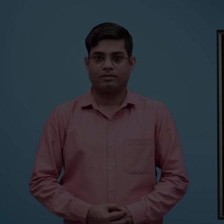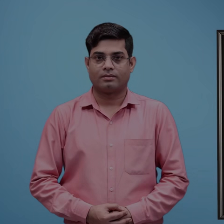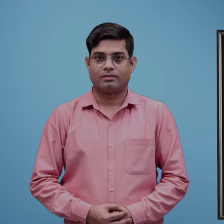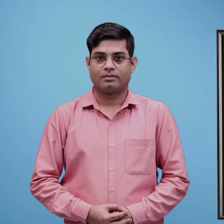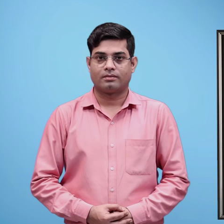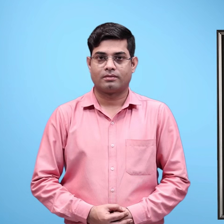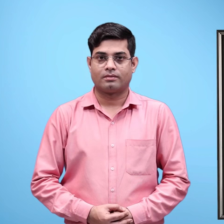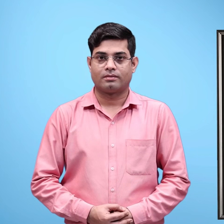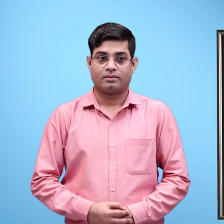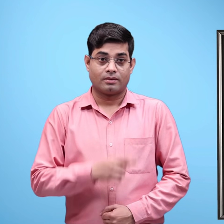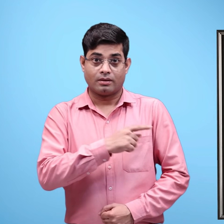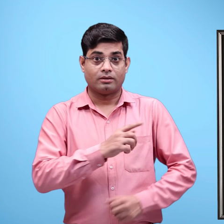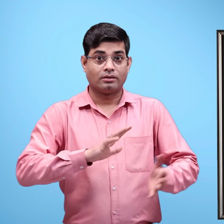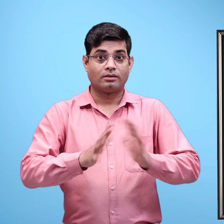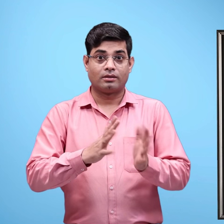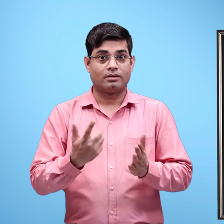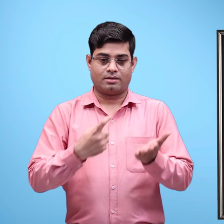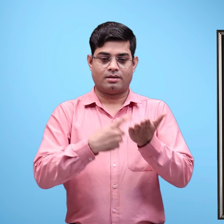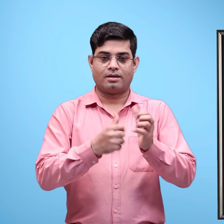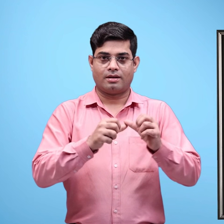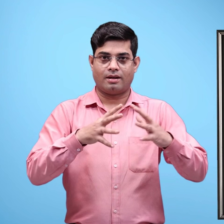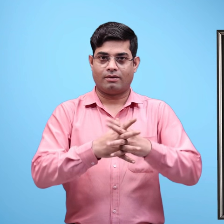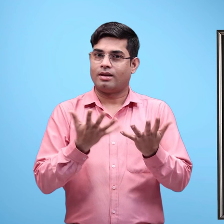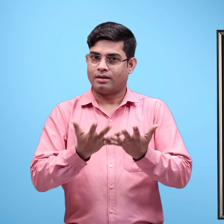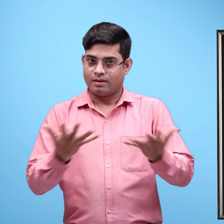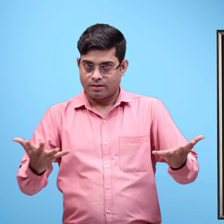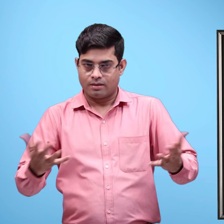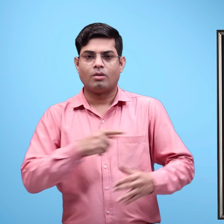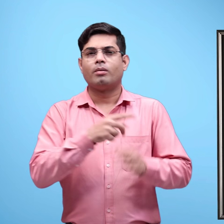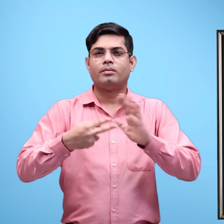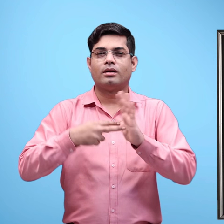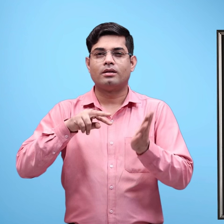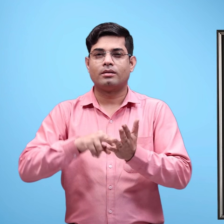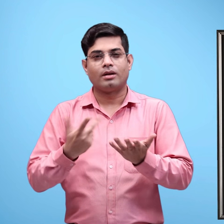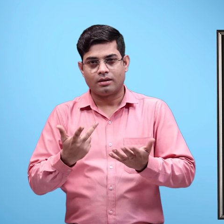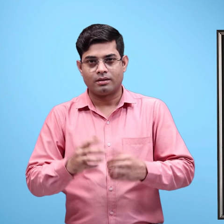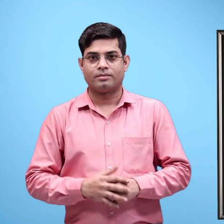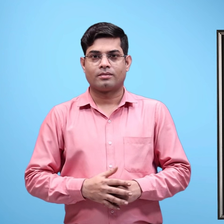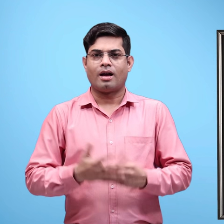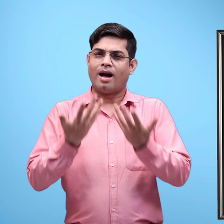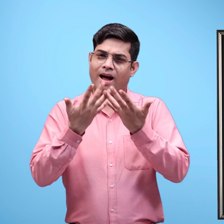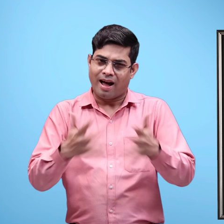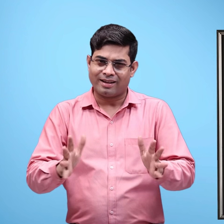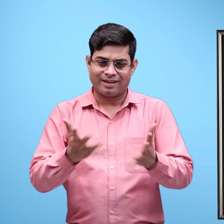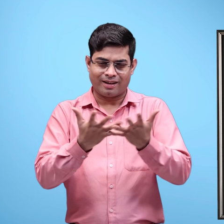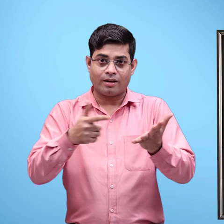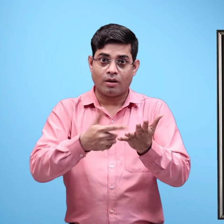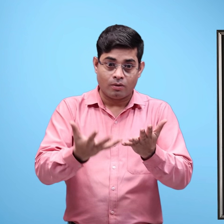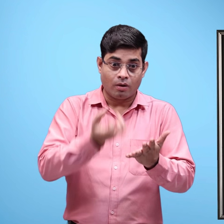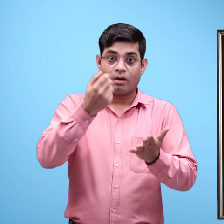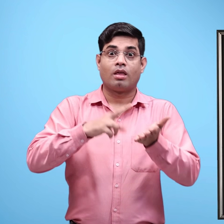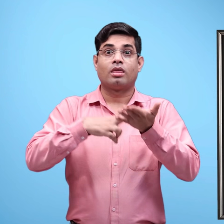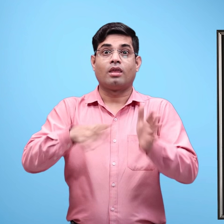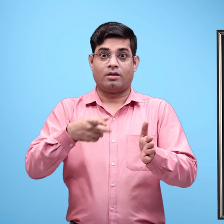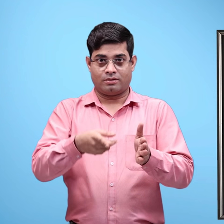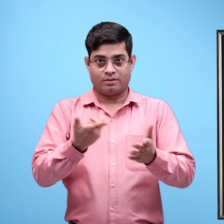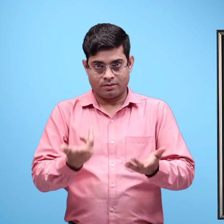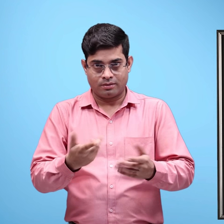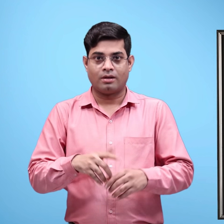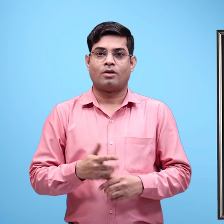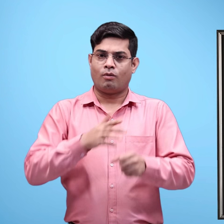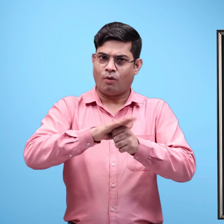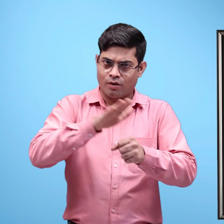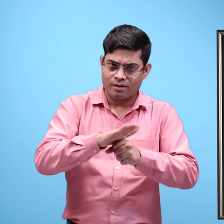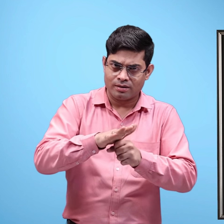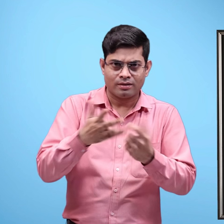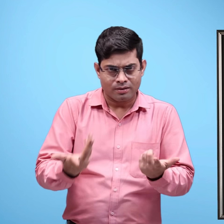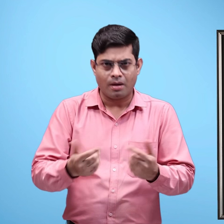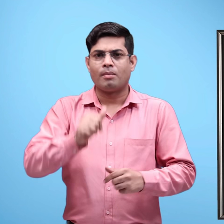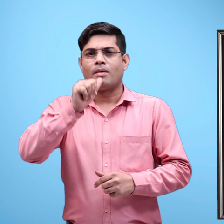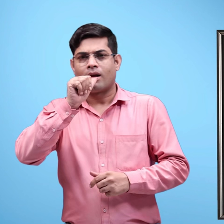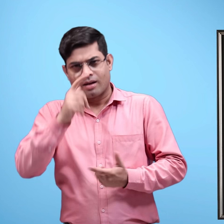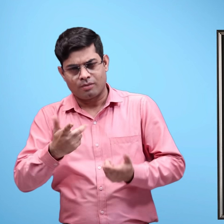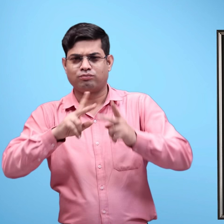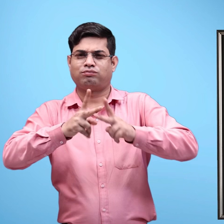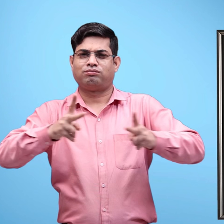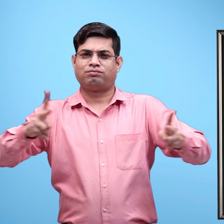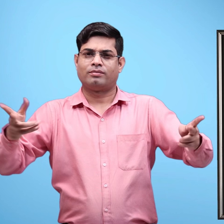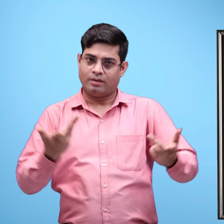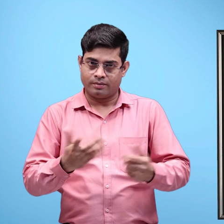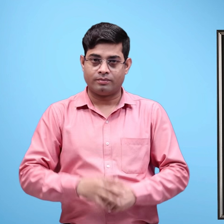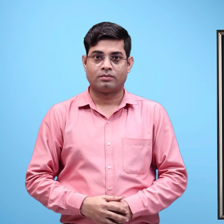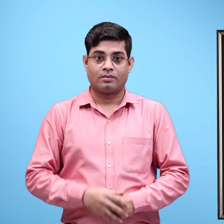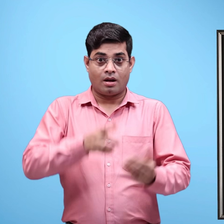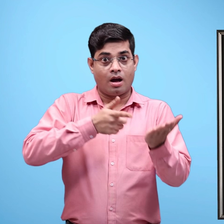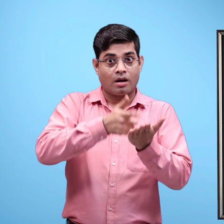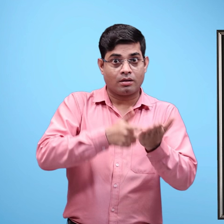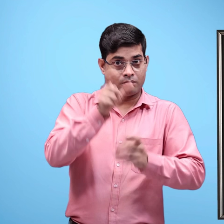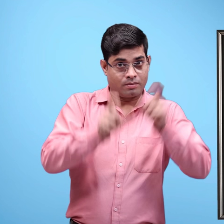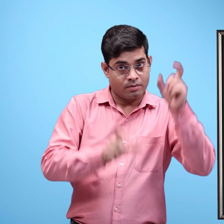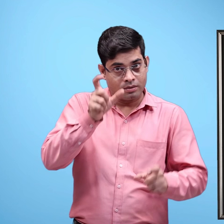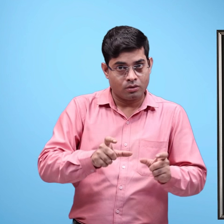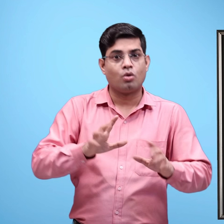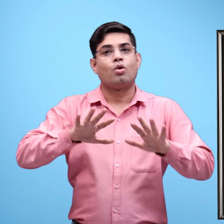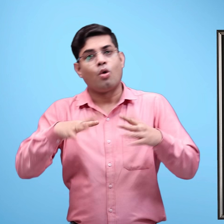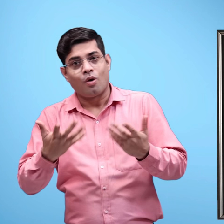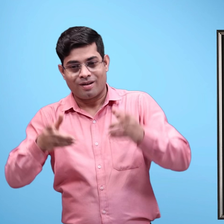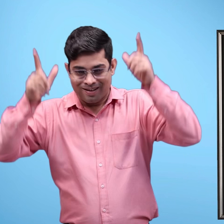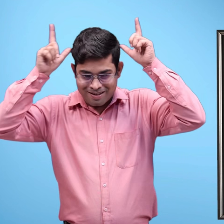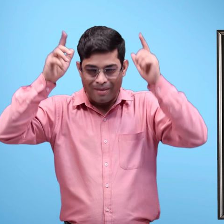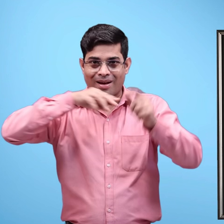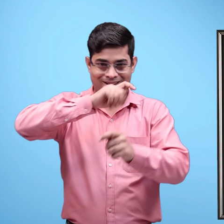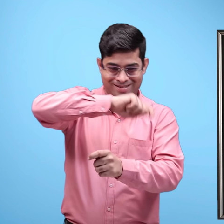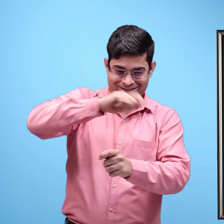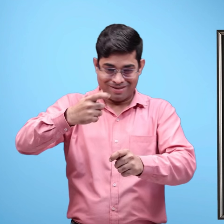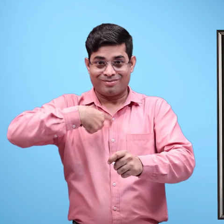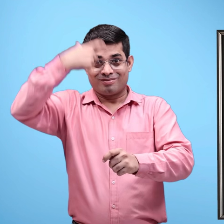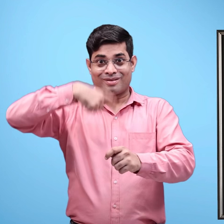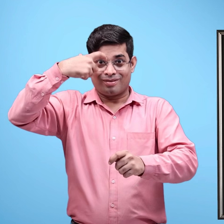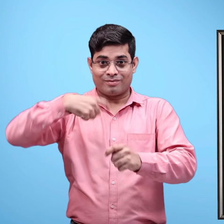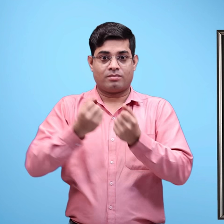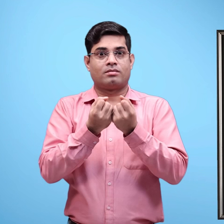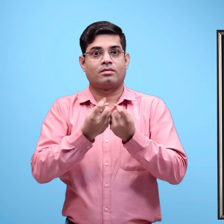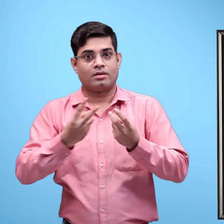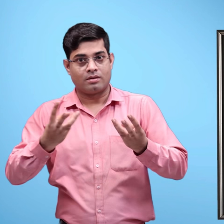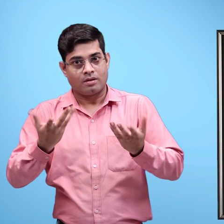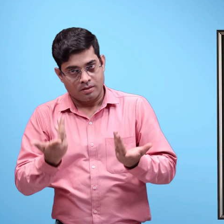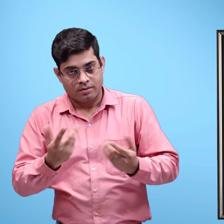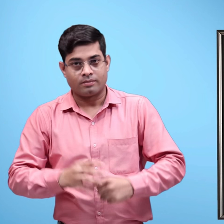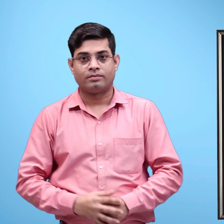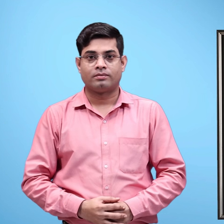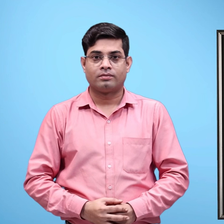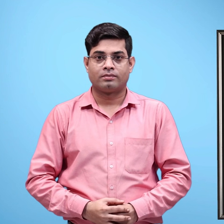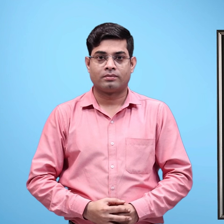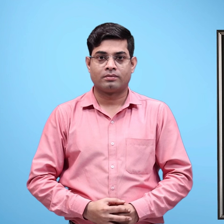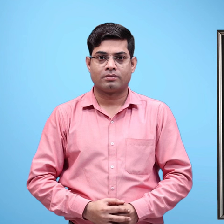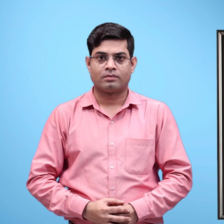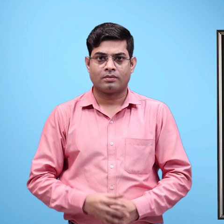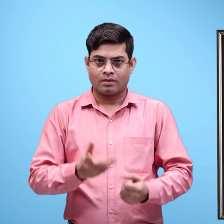Raw Material This sign means raw material. They are substances that are either found naturally (such as wood, water, etc.) or produced by farmers or herders.